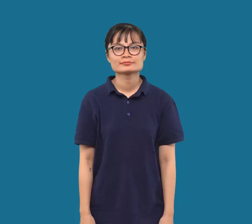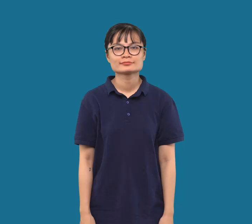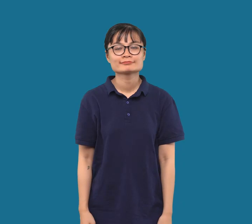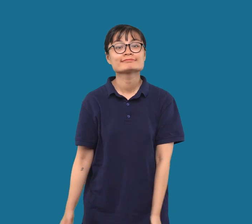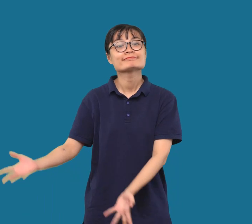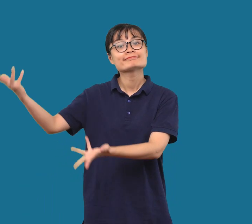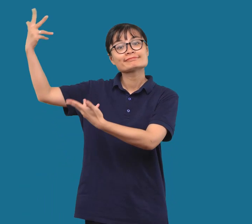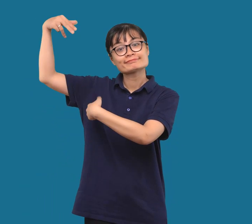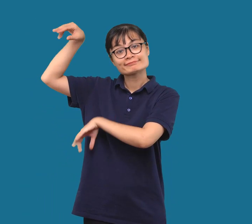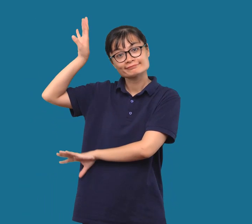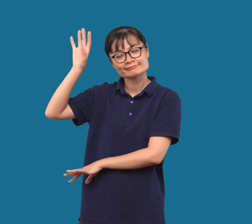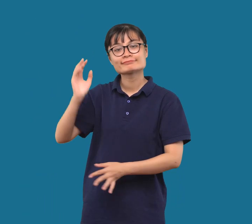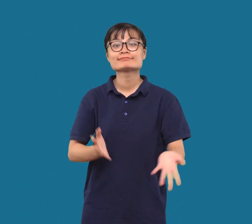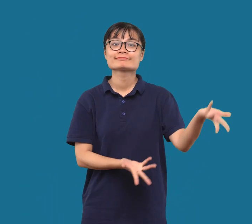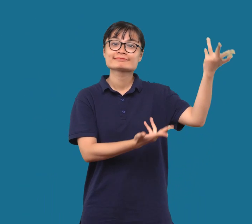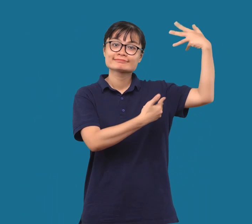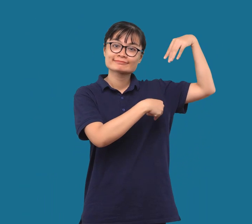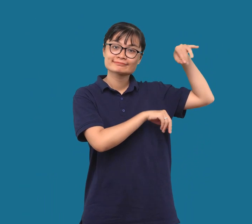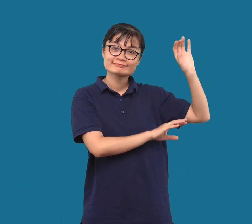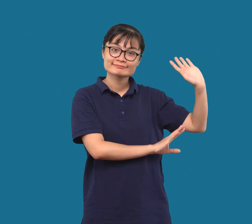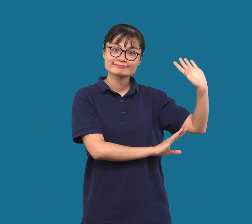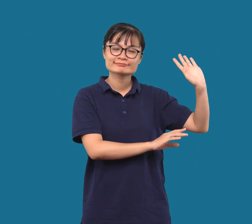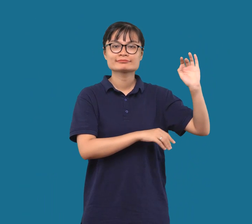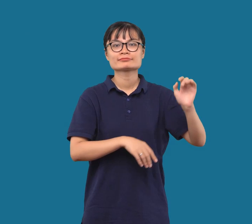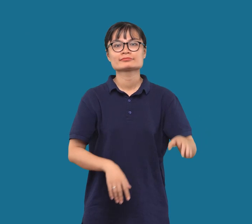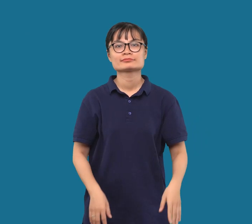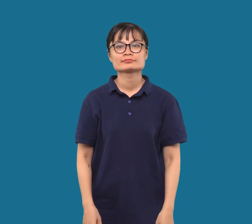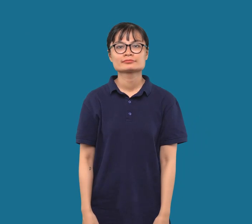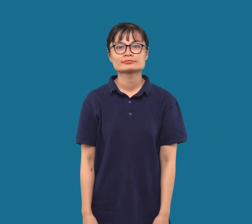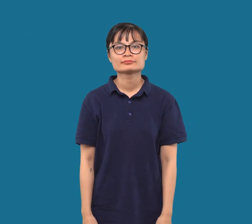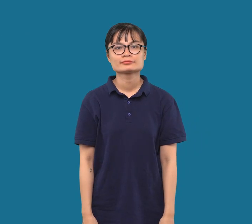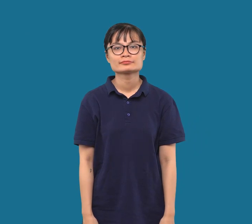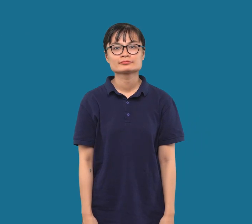múa